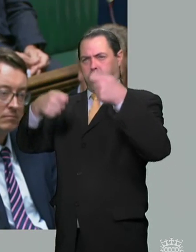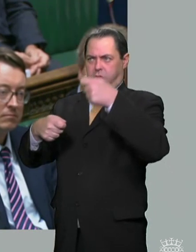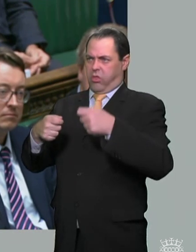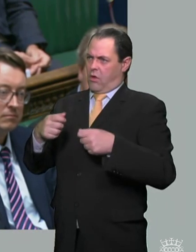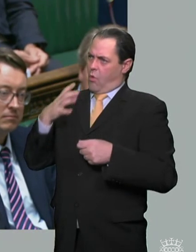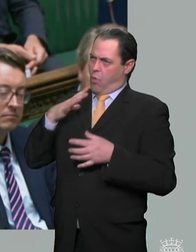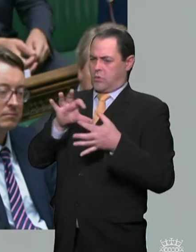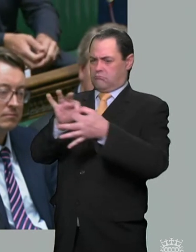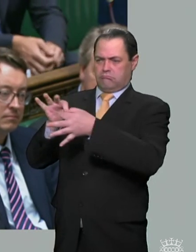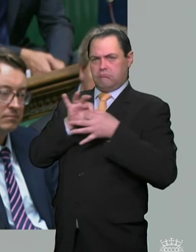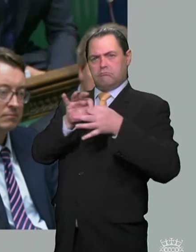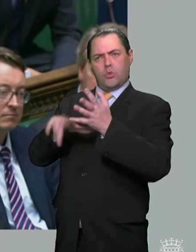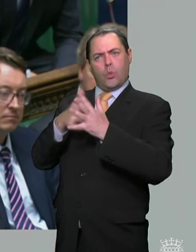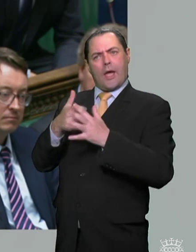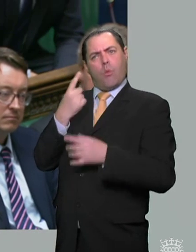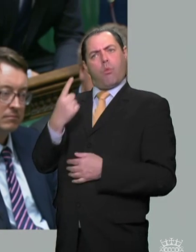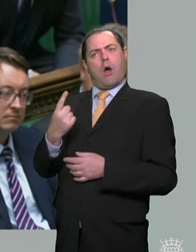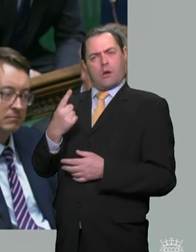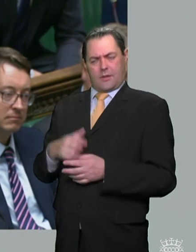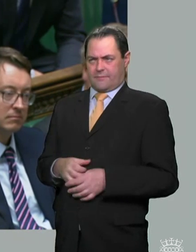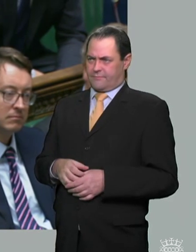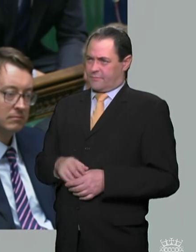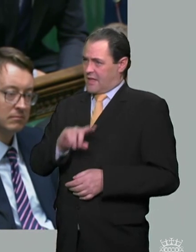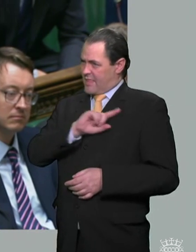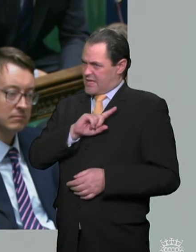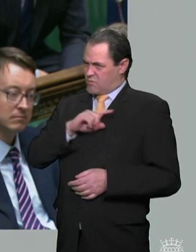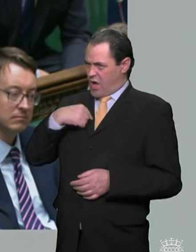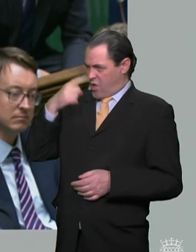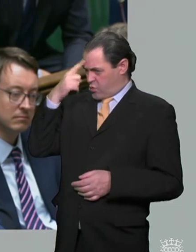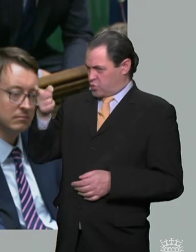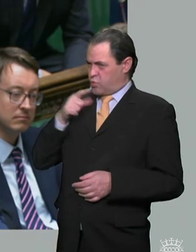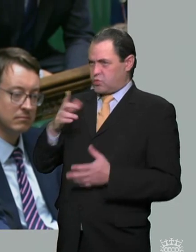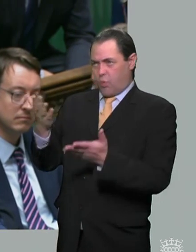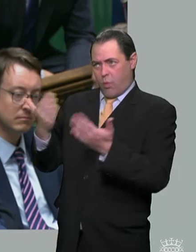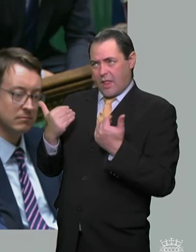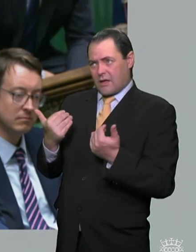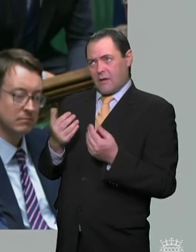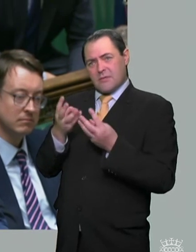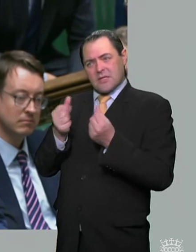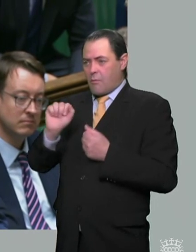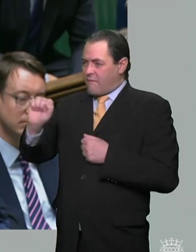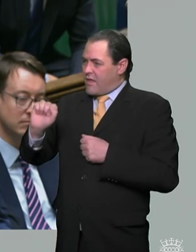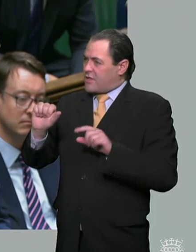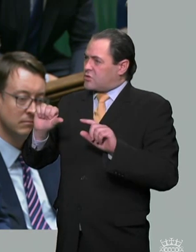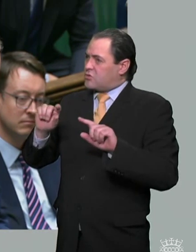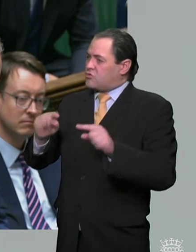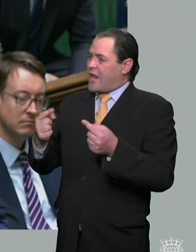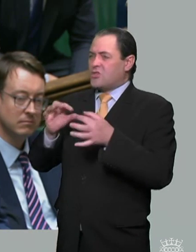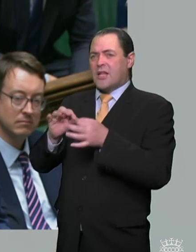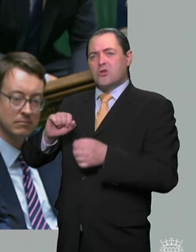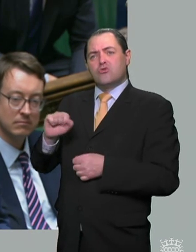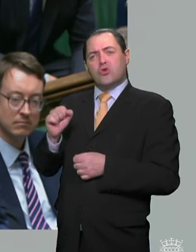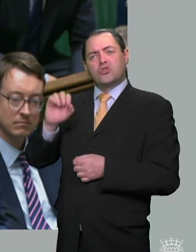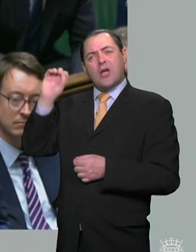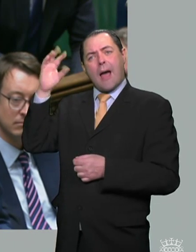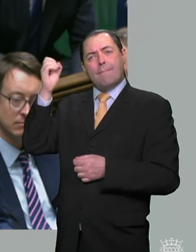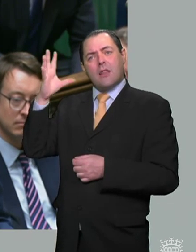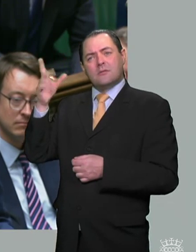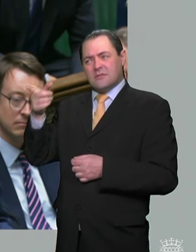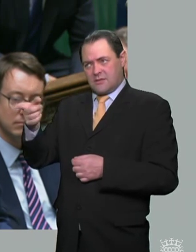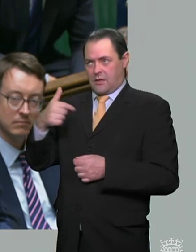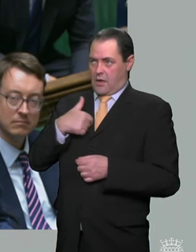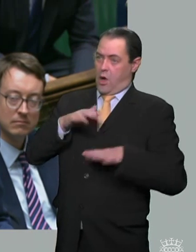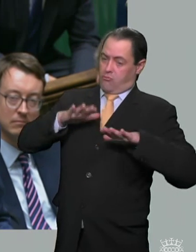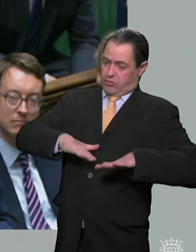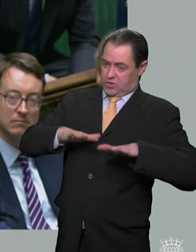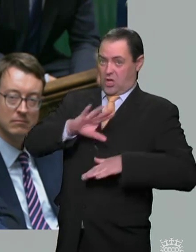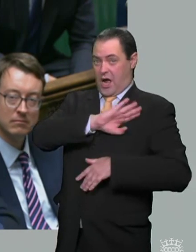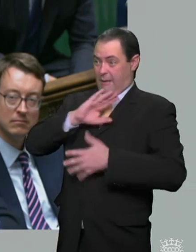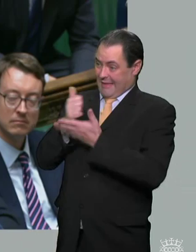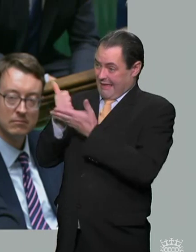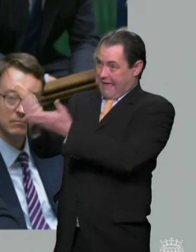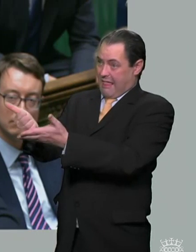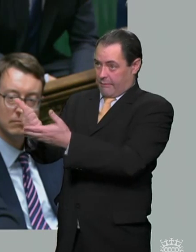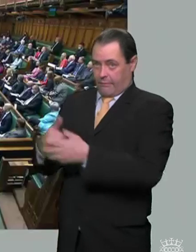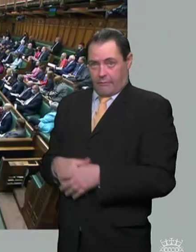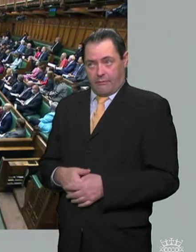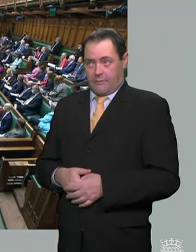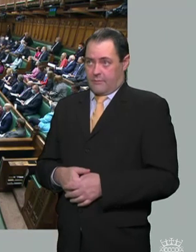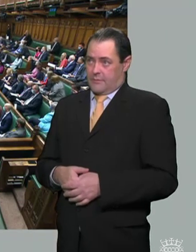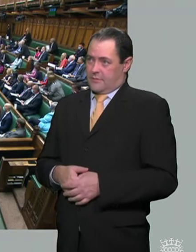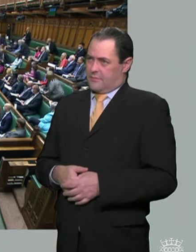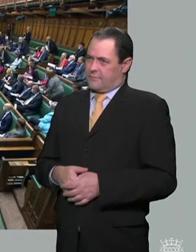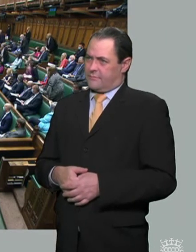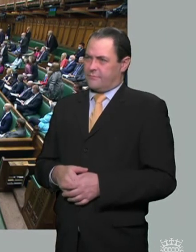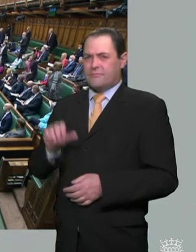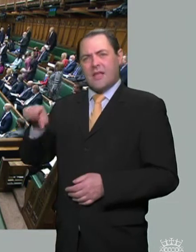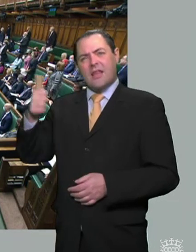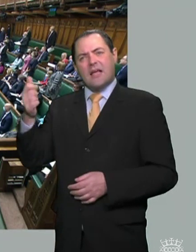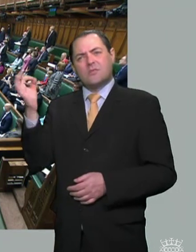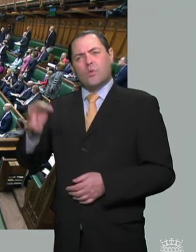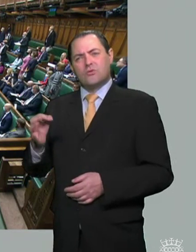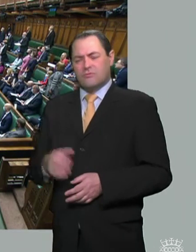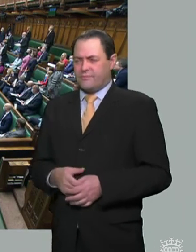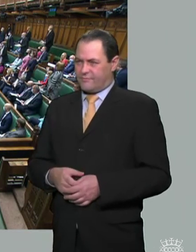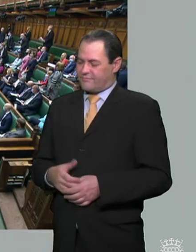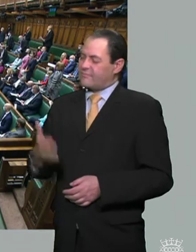That is why I would have thought the honourable Lady would welcome the fact, with some of the challenges that the Scottish ambulance service is facing, that we have the British armed forces helping the people of Scotland.